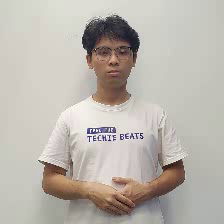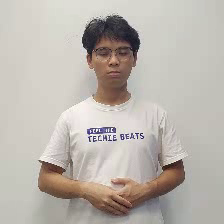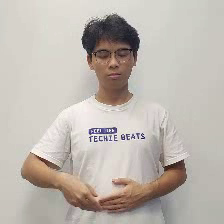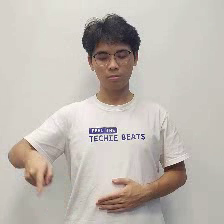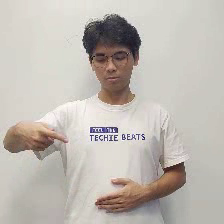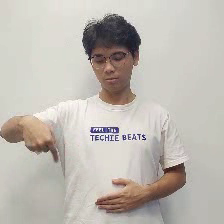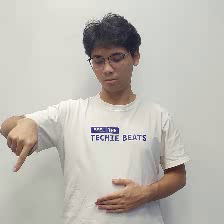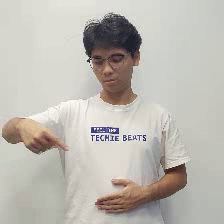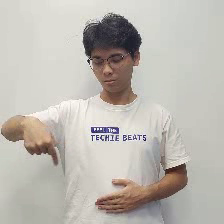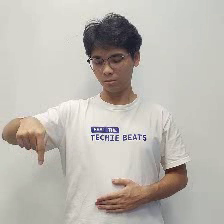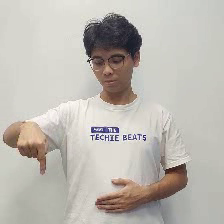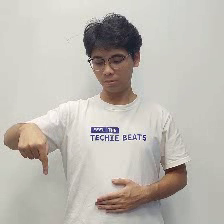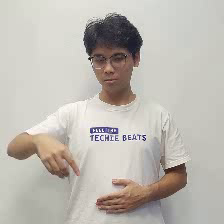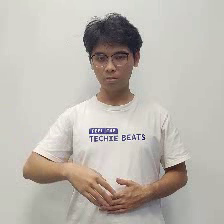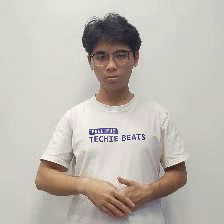Chúng ta